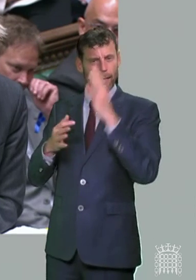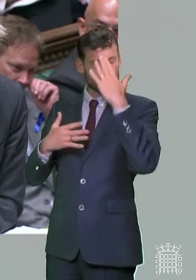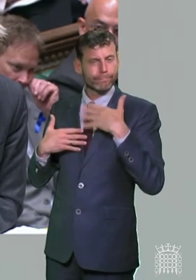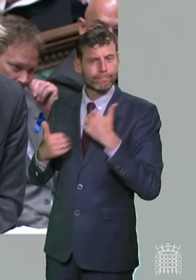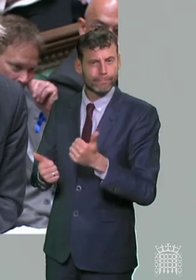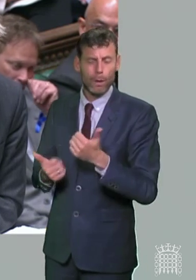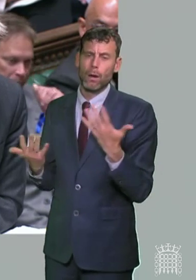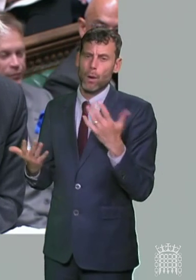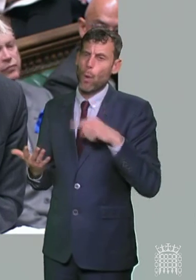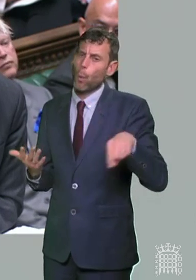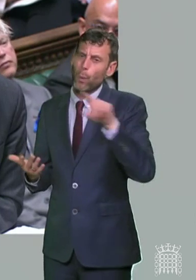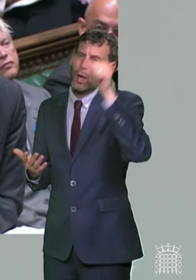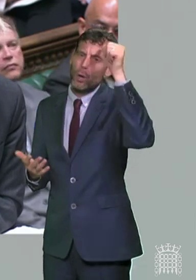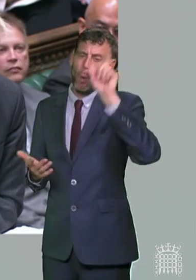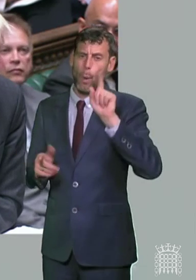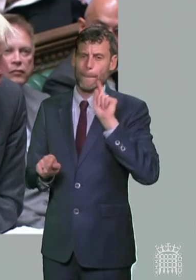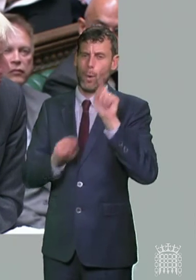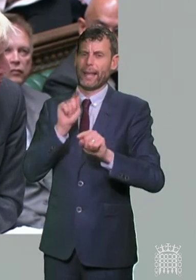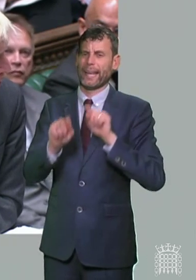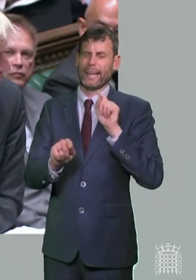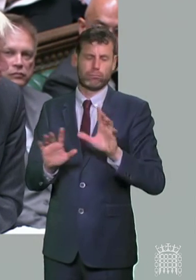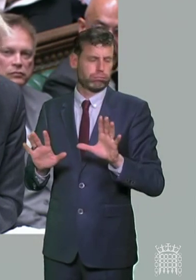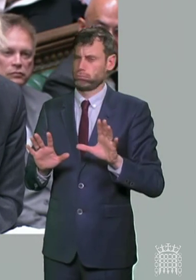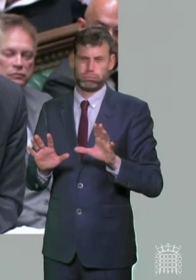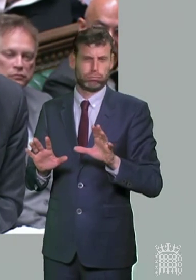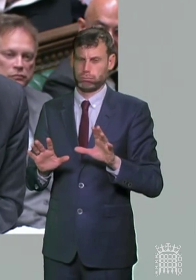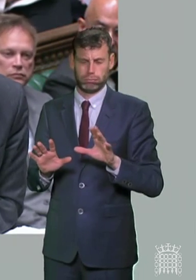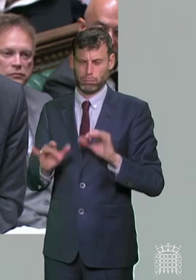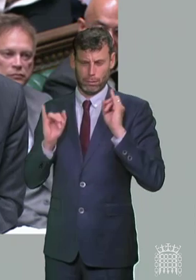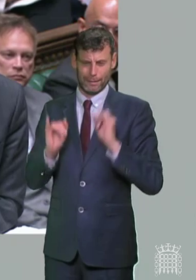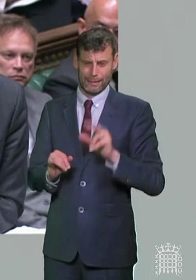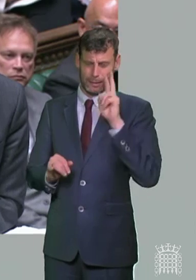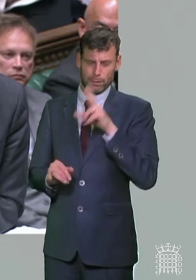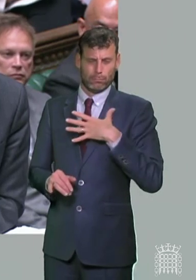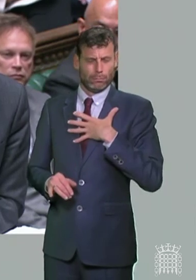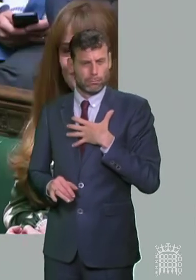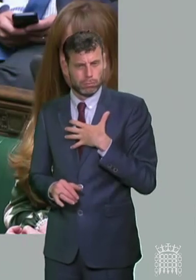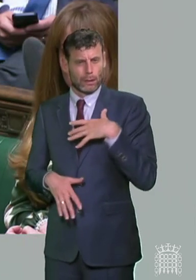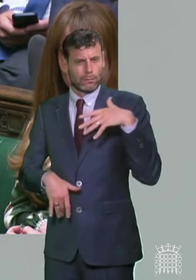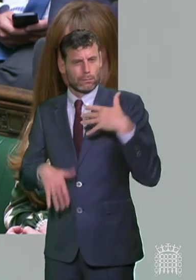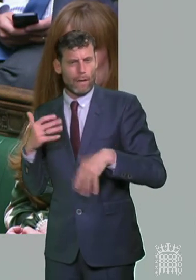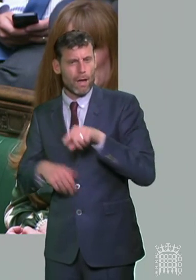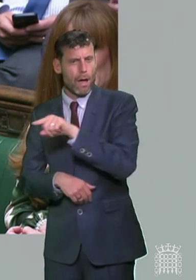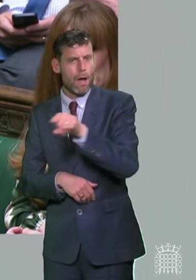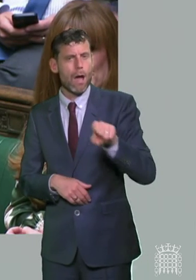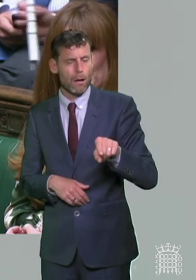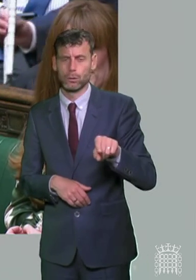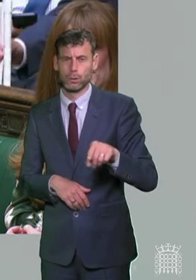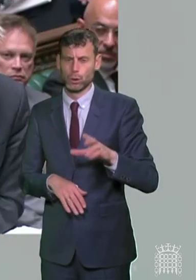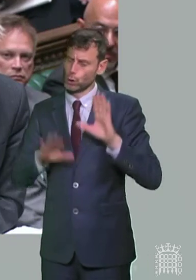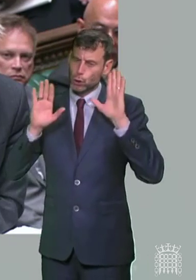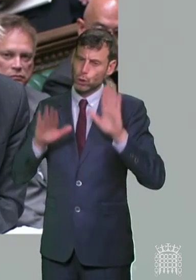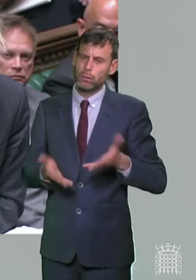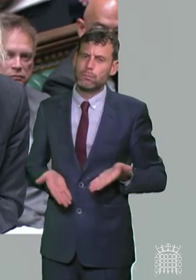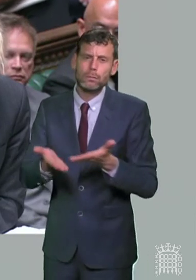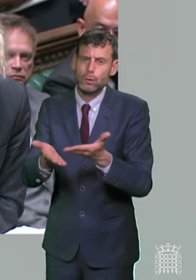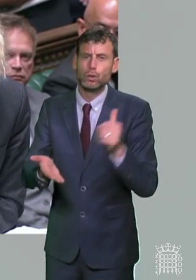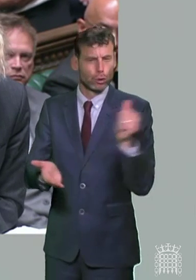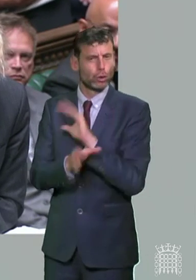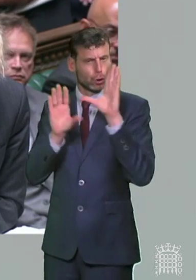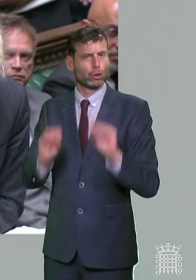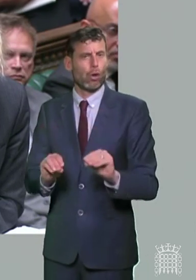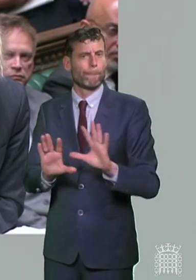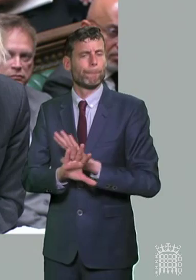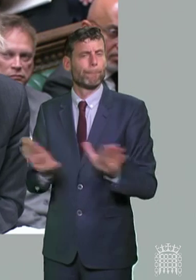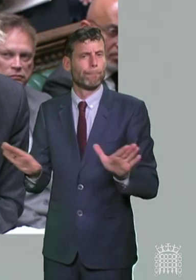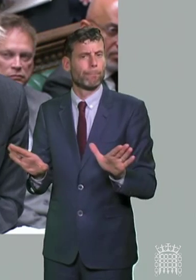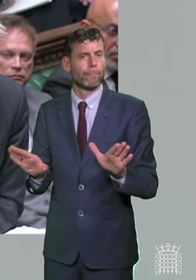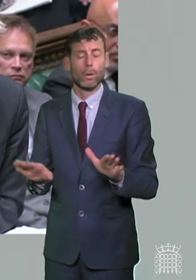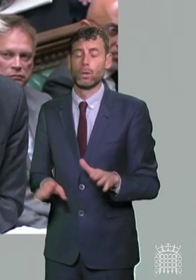I think everyone understands that bullying is an appalling experience, and something that we should not tolerate in our society.